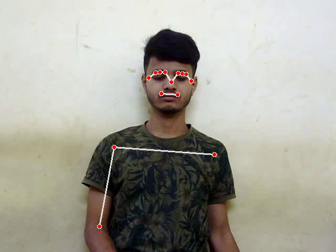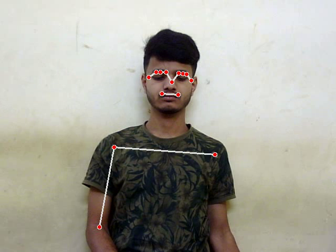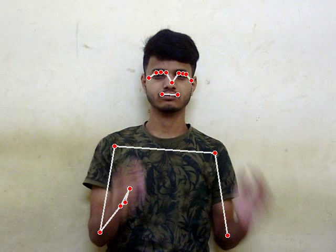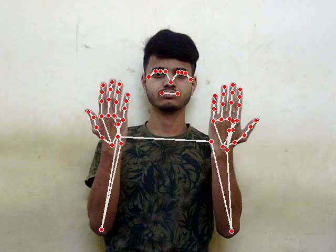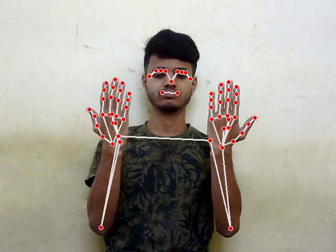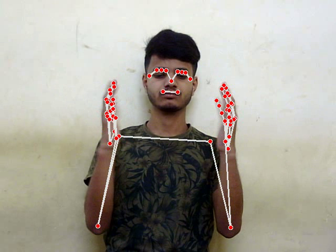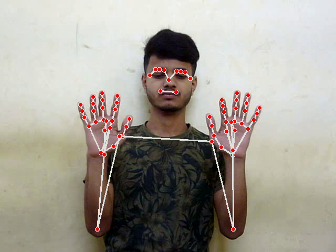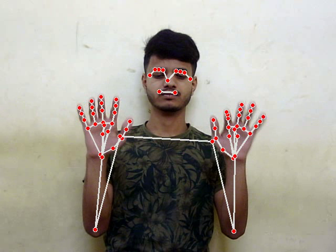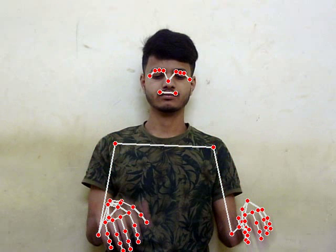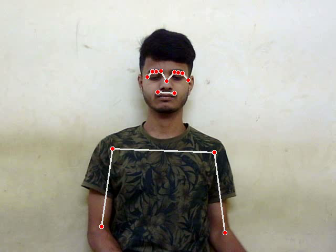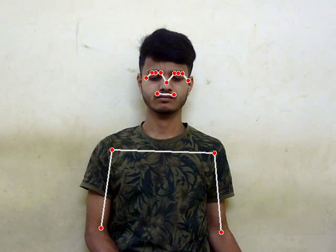do not want